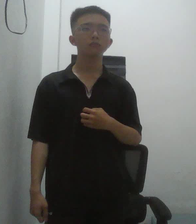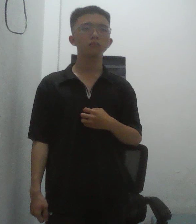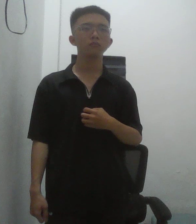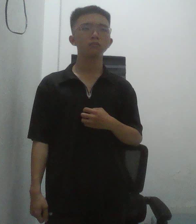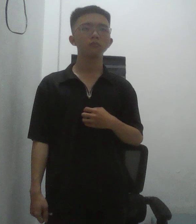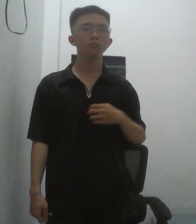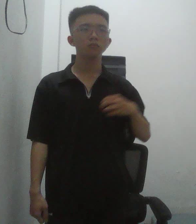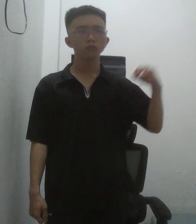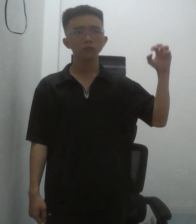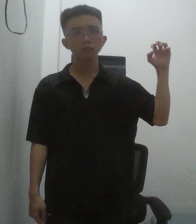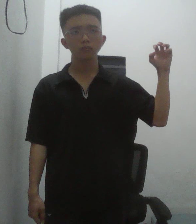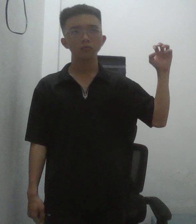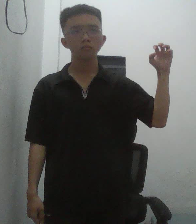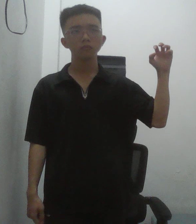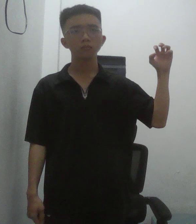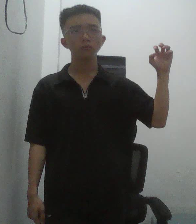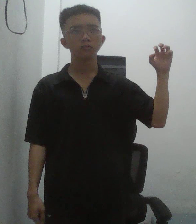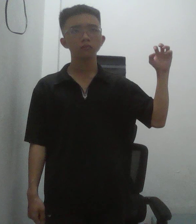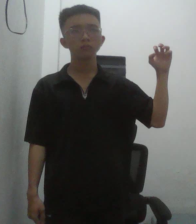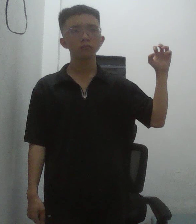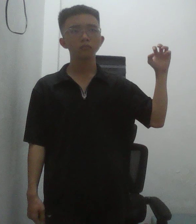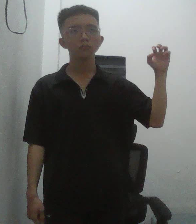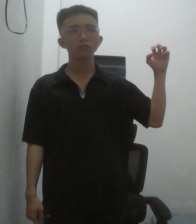tuc gian